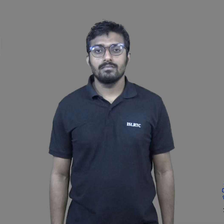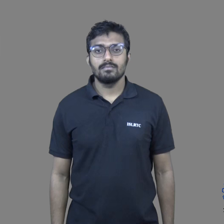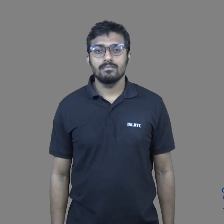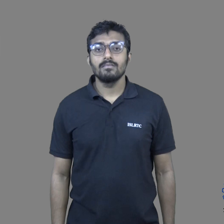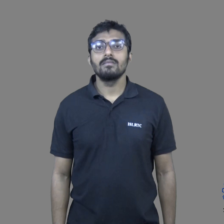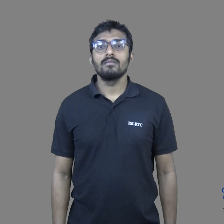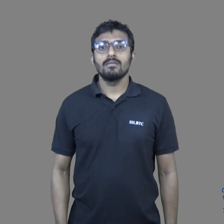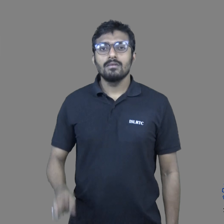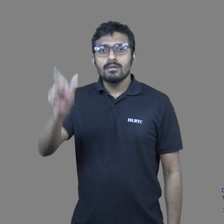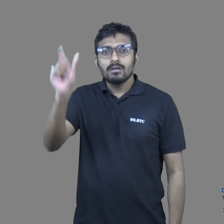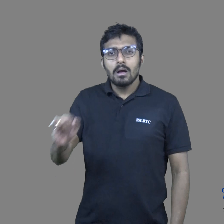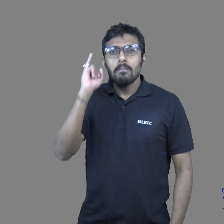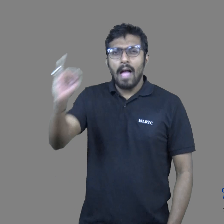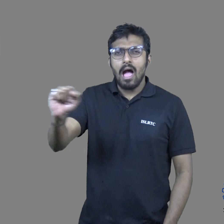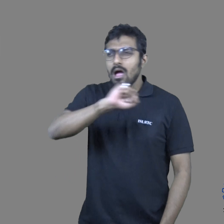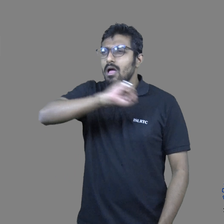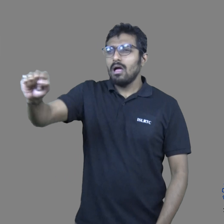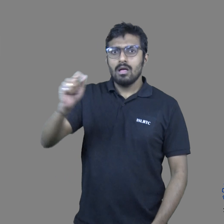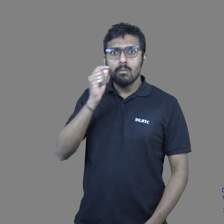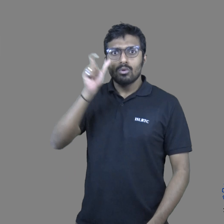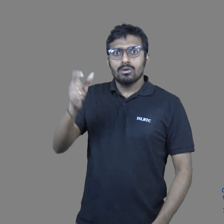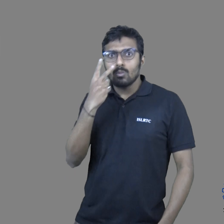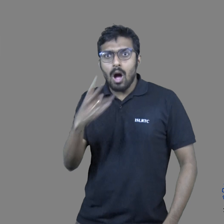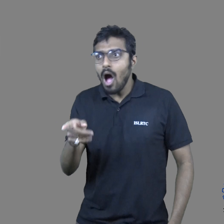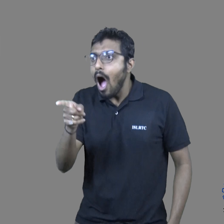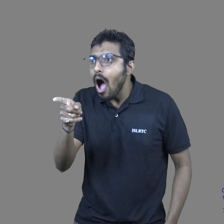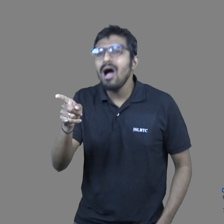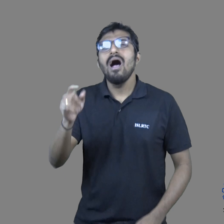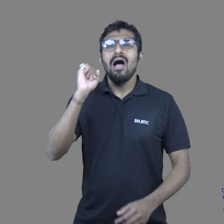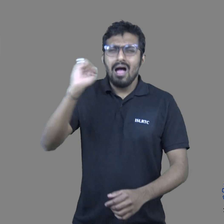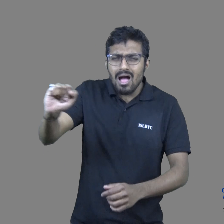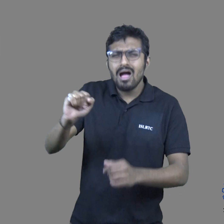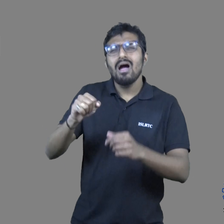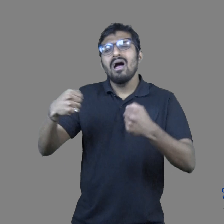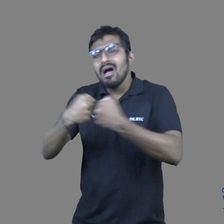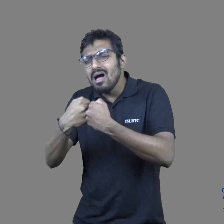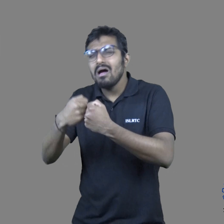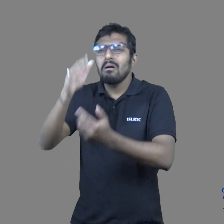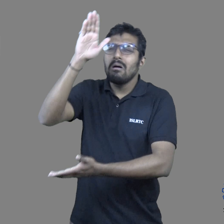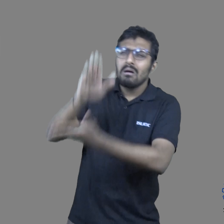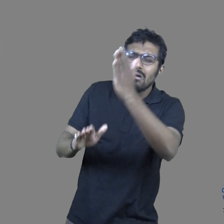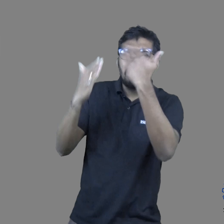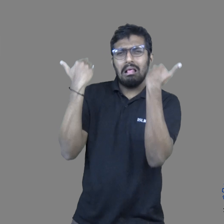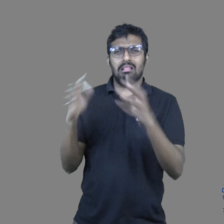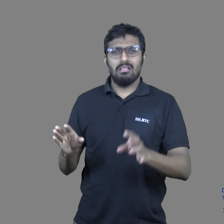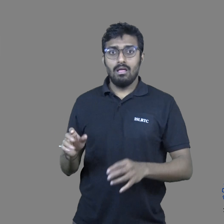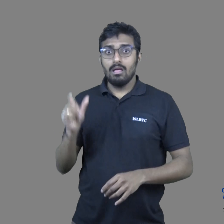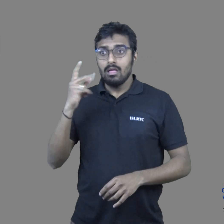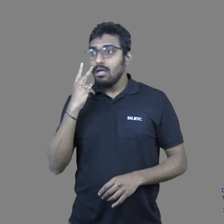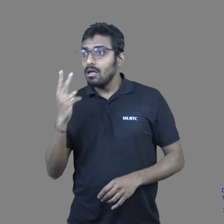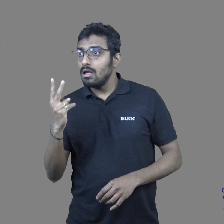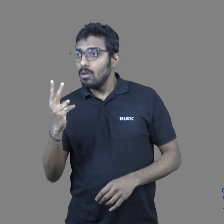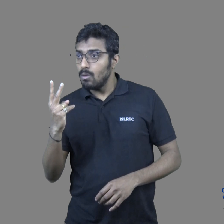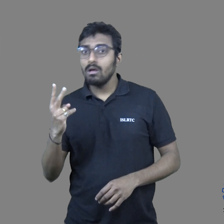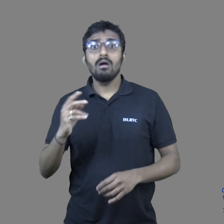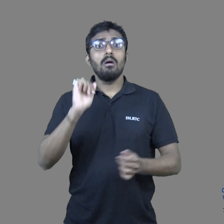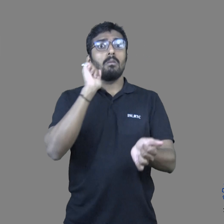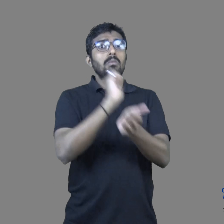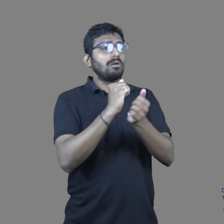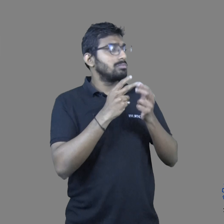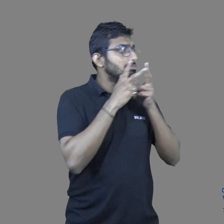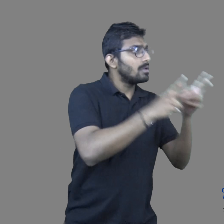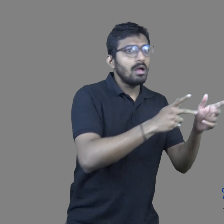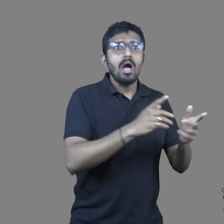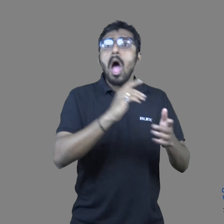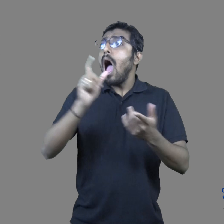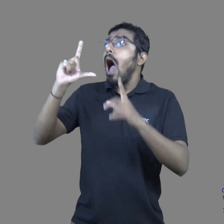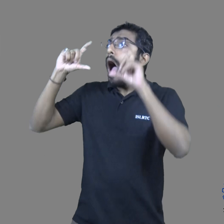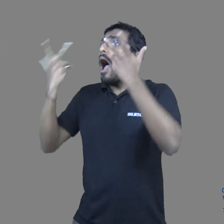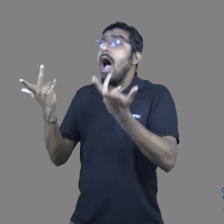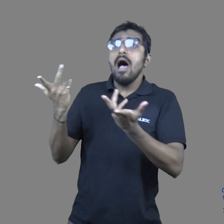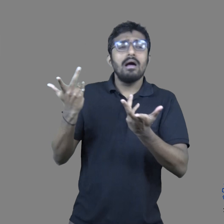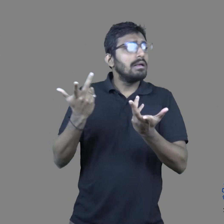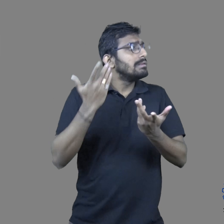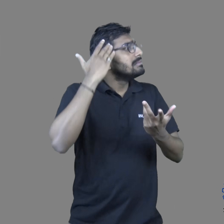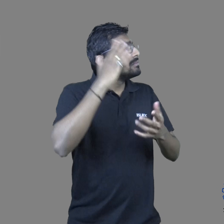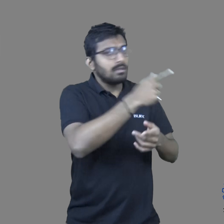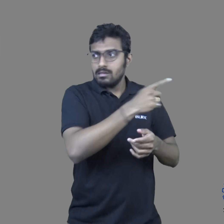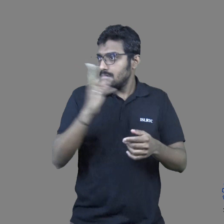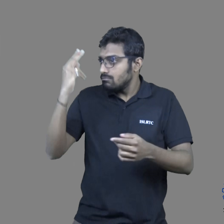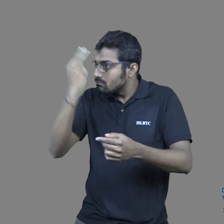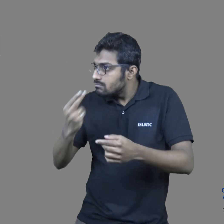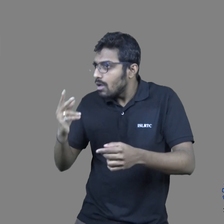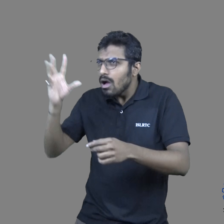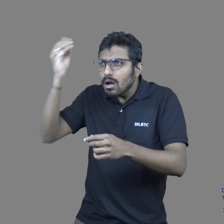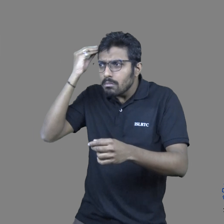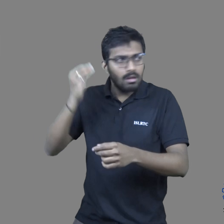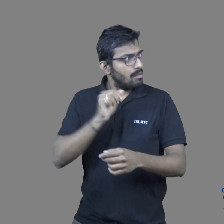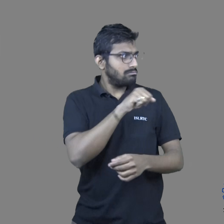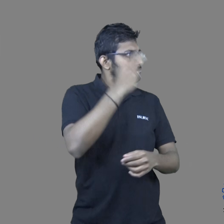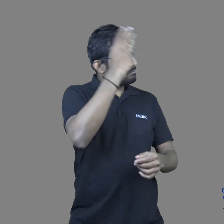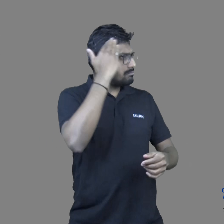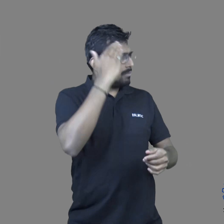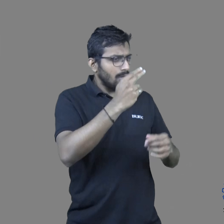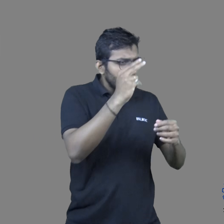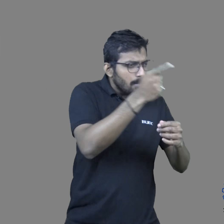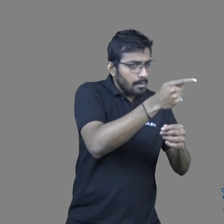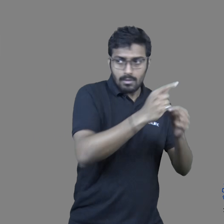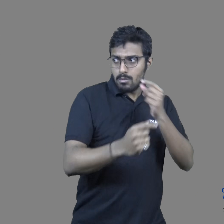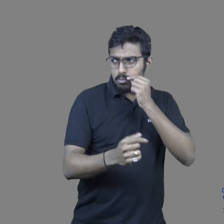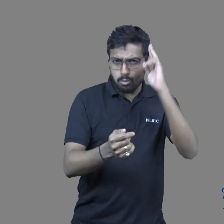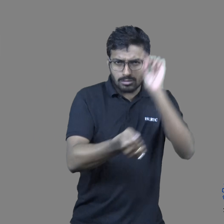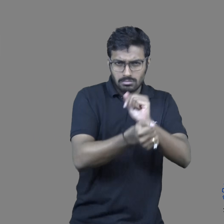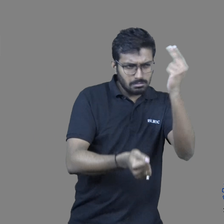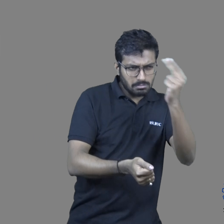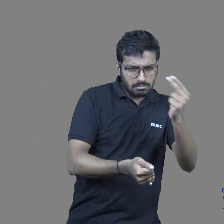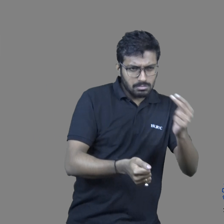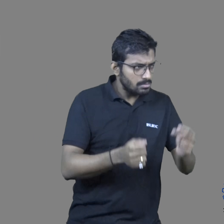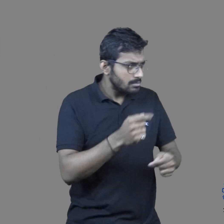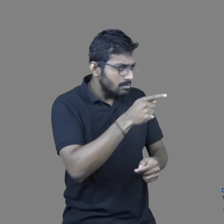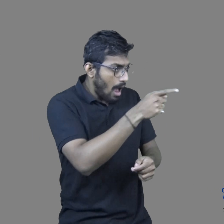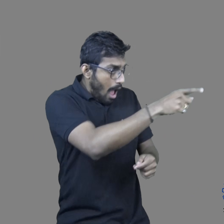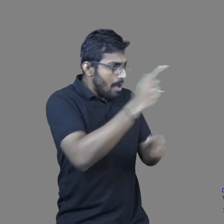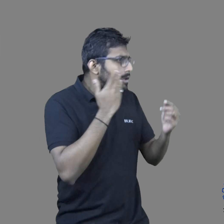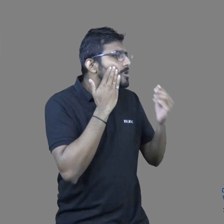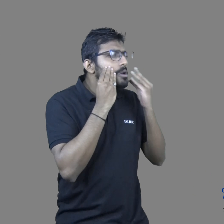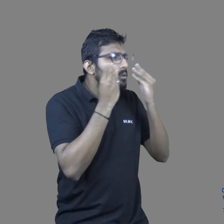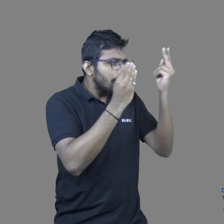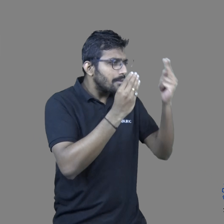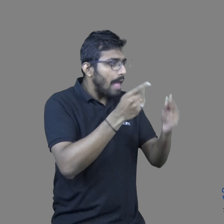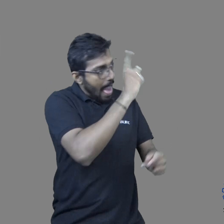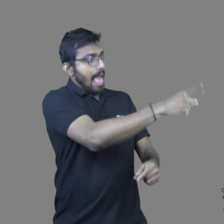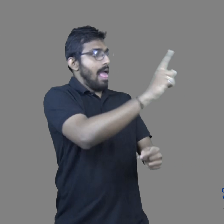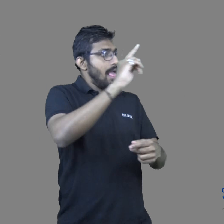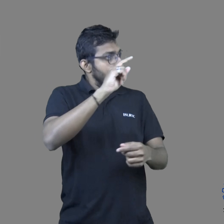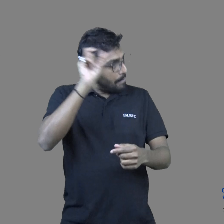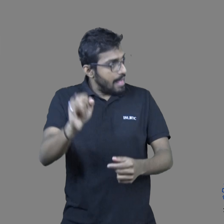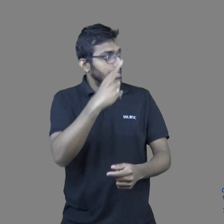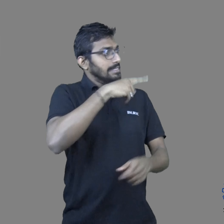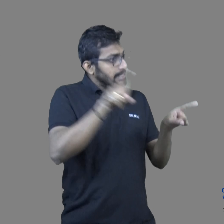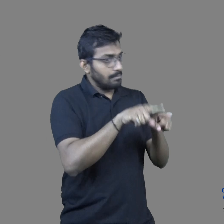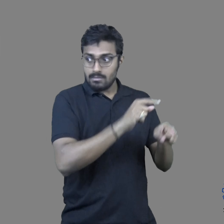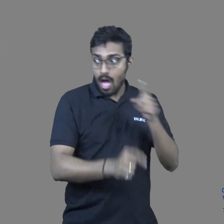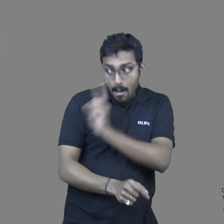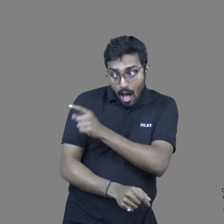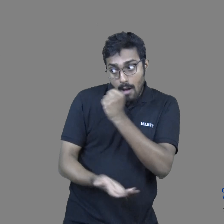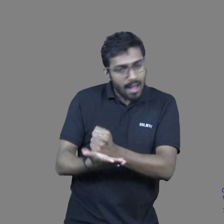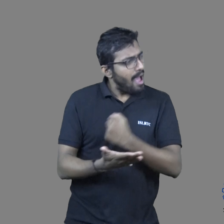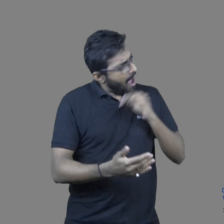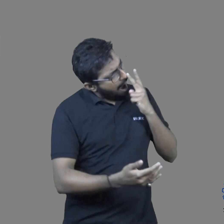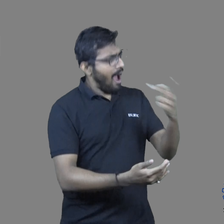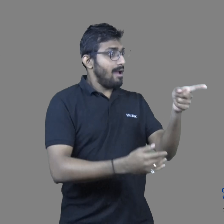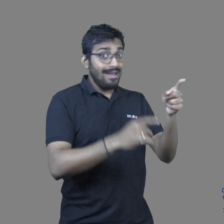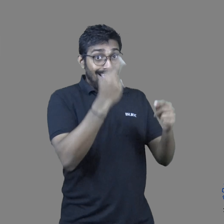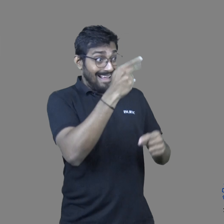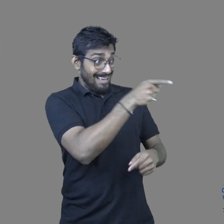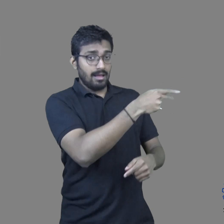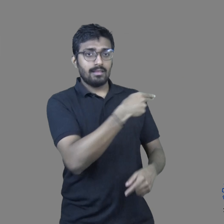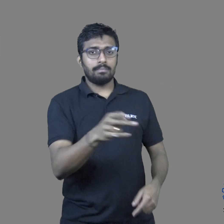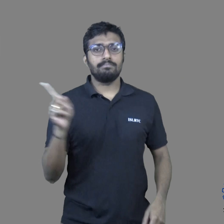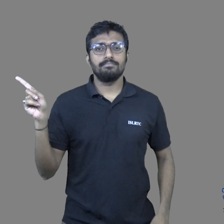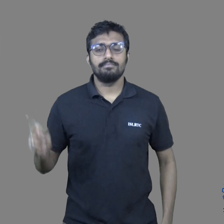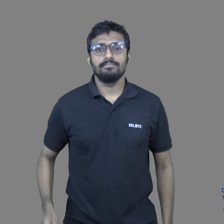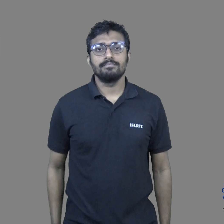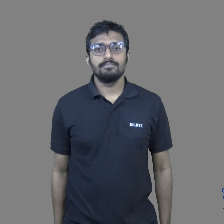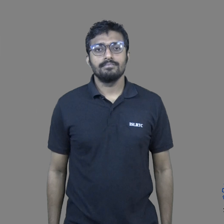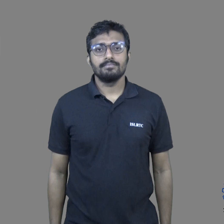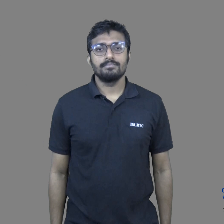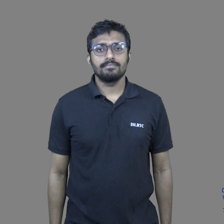Facial Composite